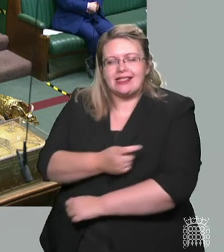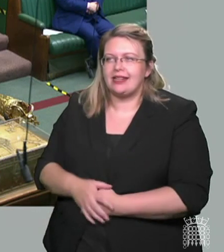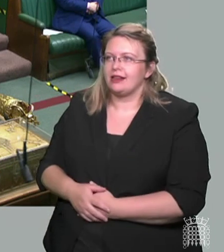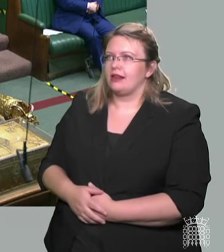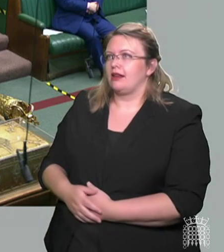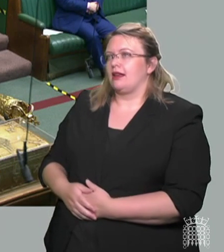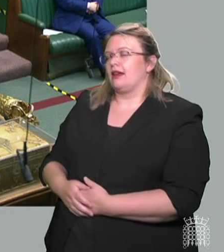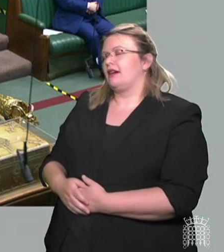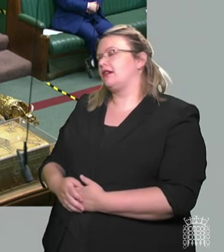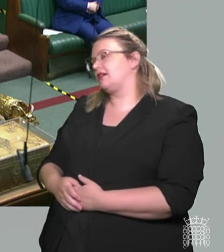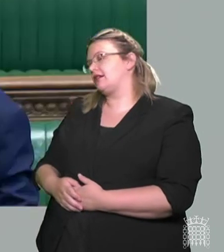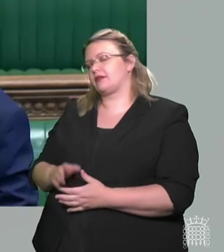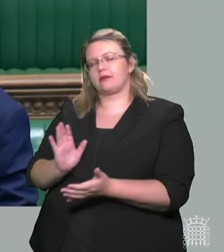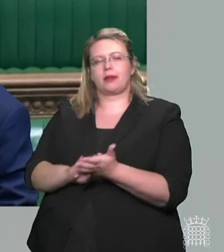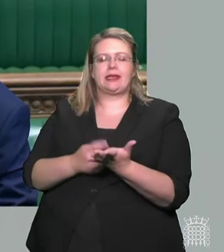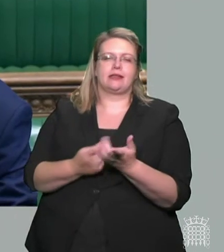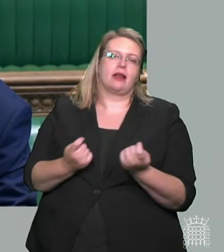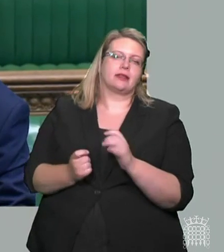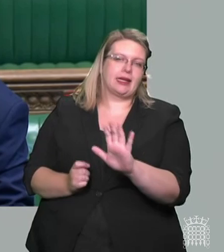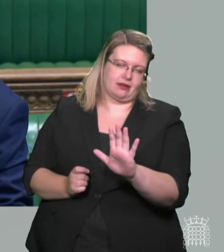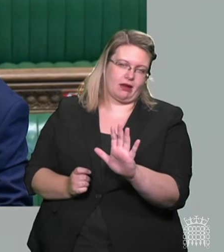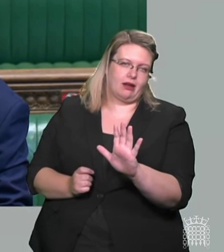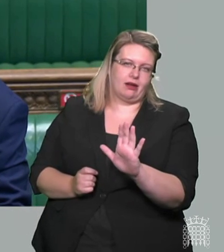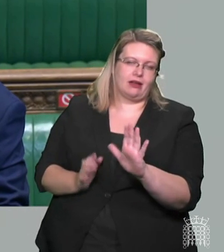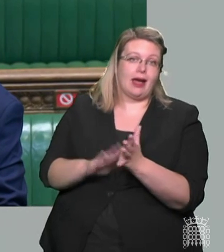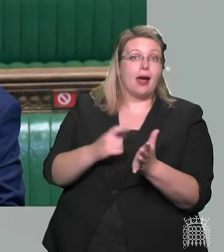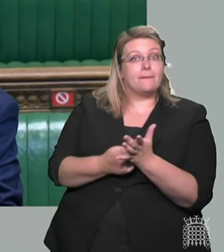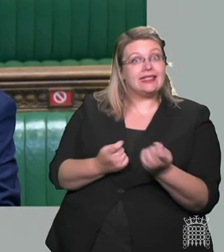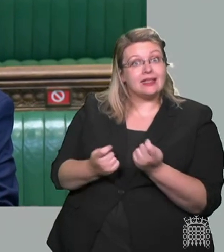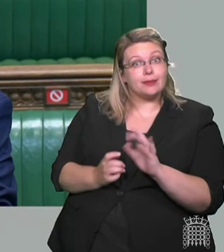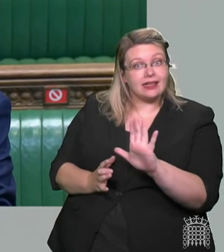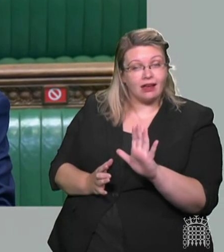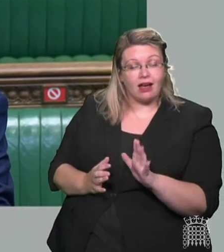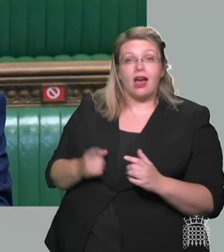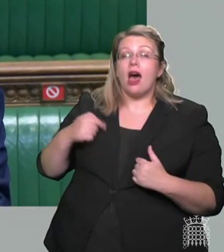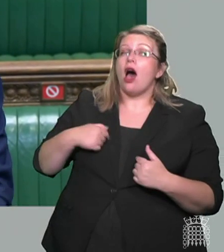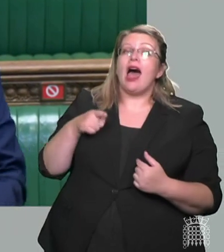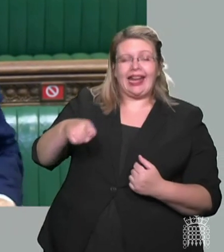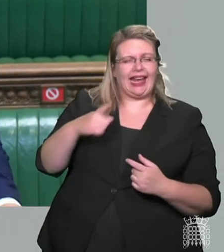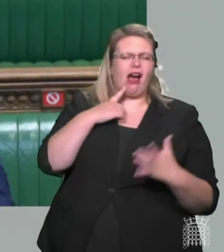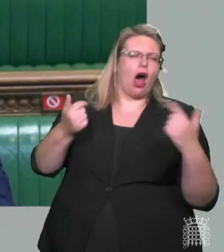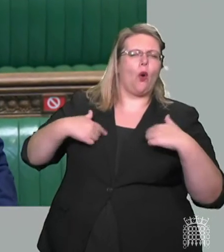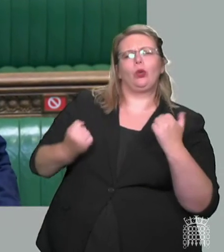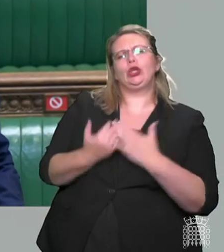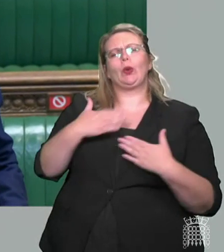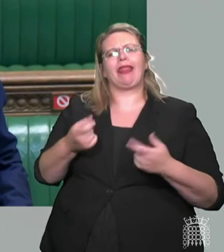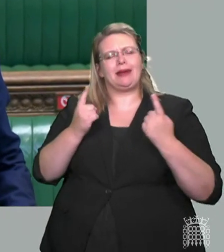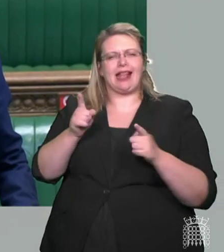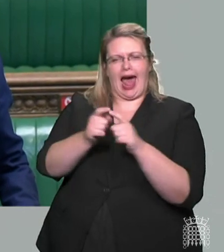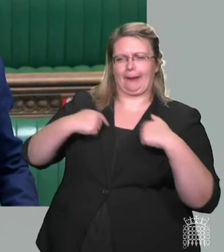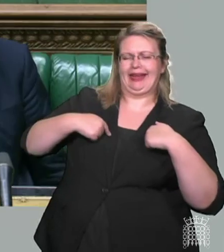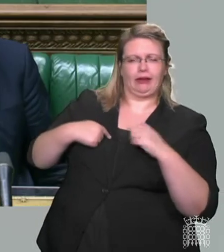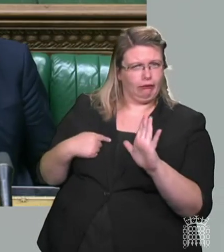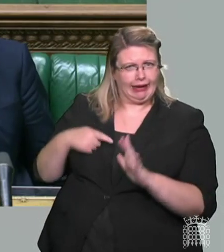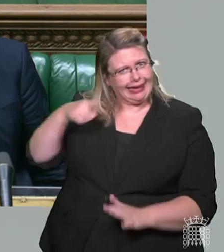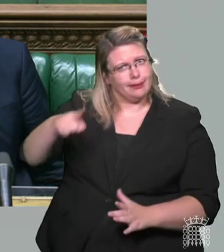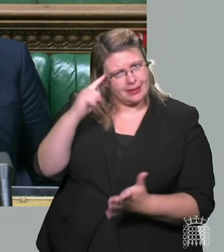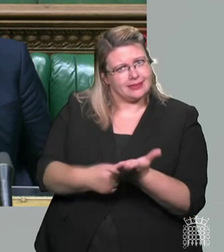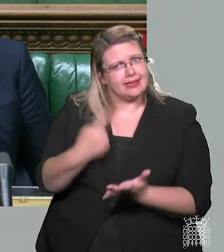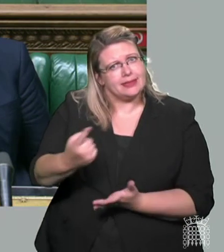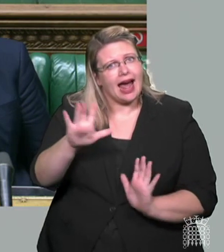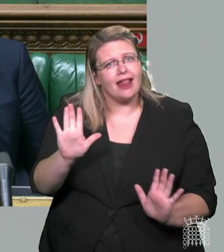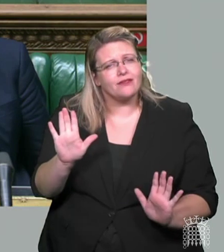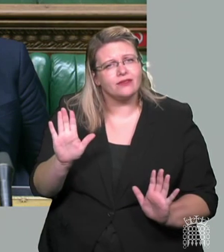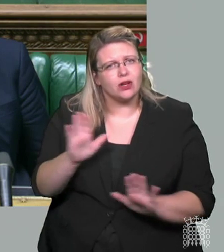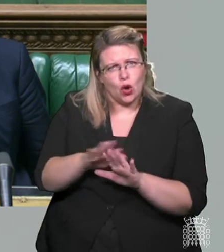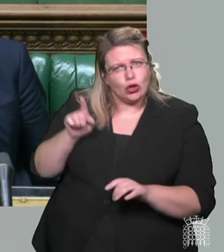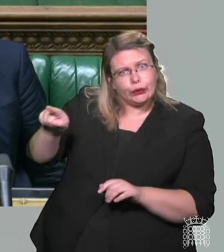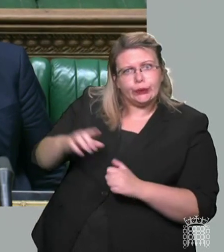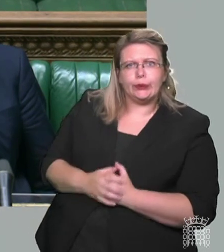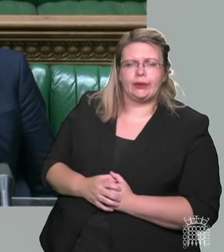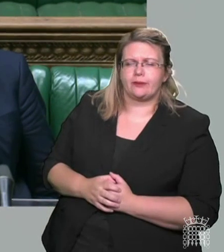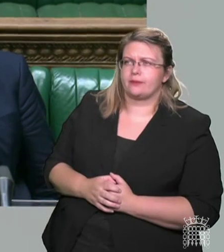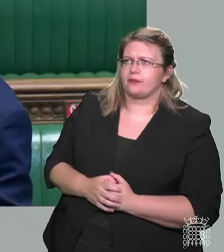Having failed to sack the former Health Secretary, the Prime Minister is trying to take credit for the fact that we have a new Health Secretary.